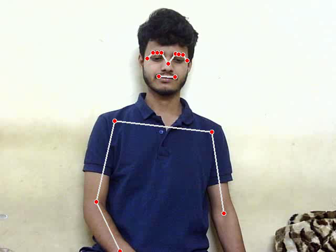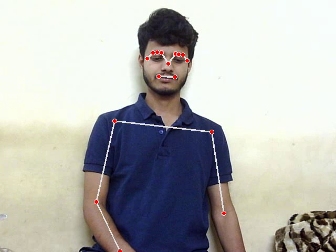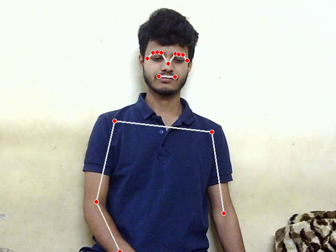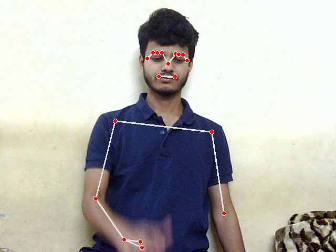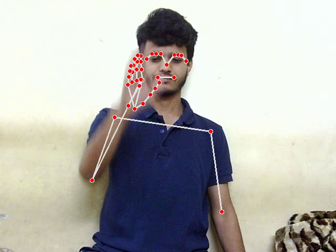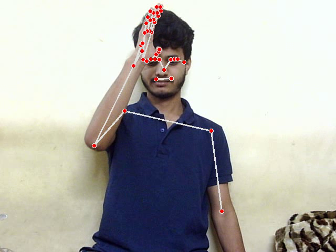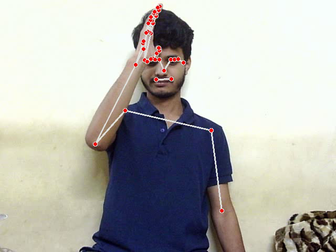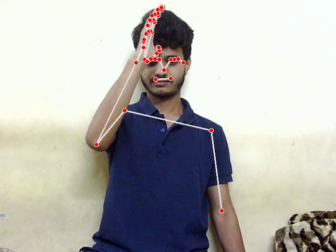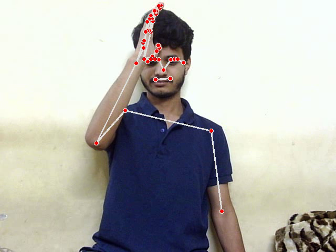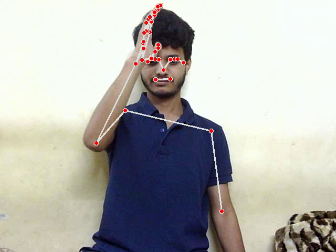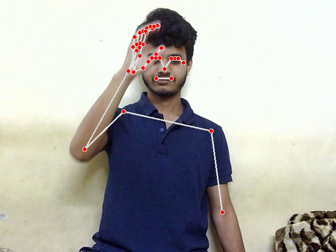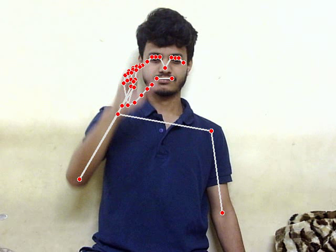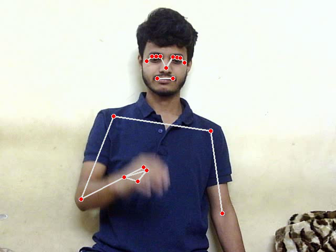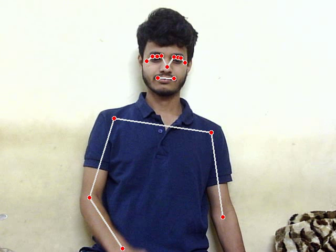father